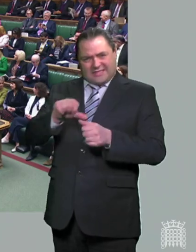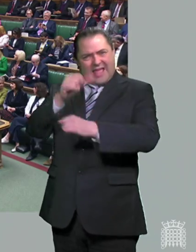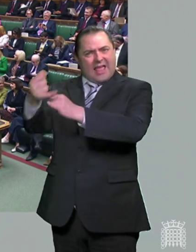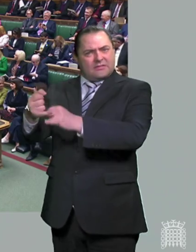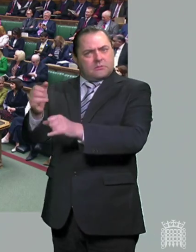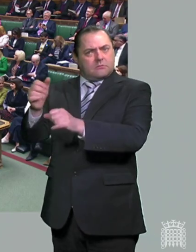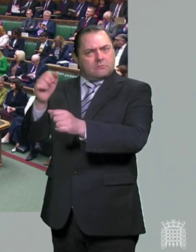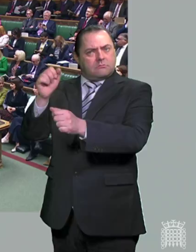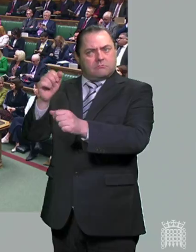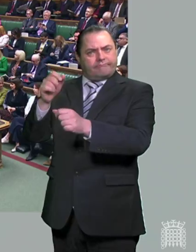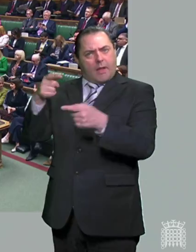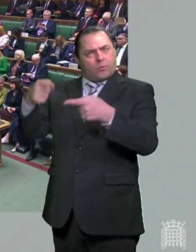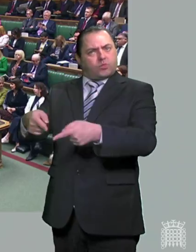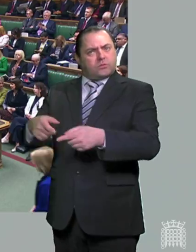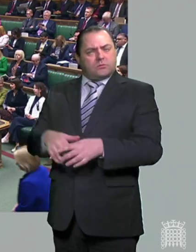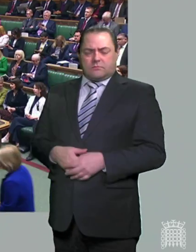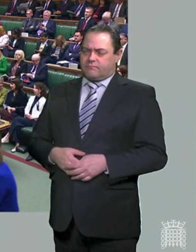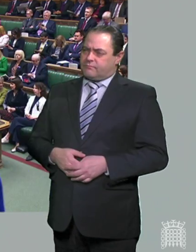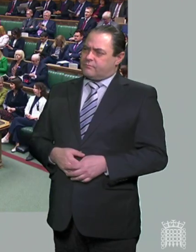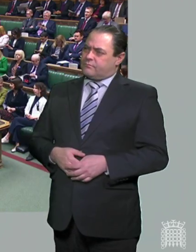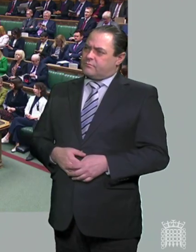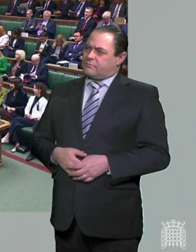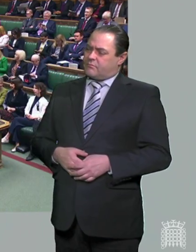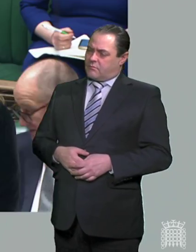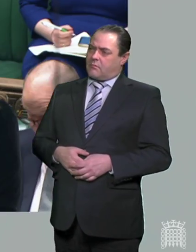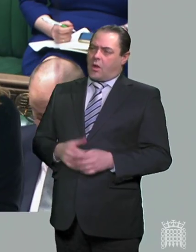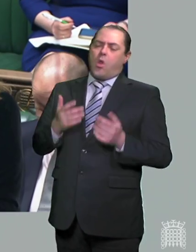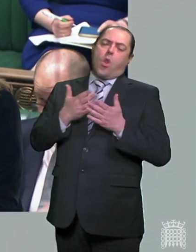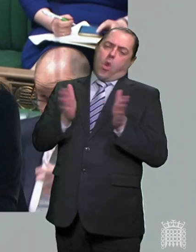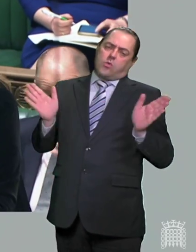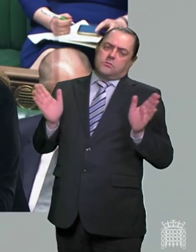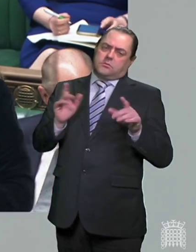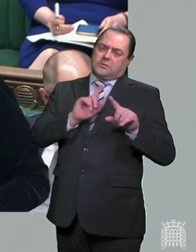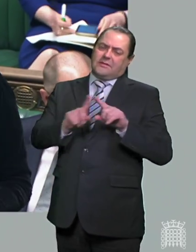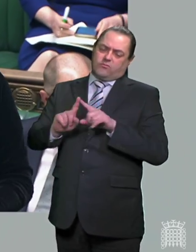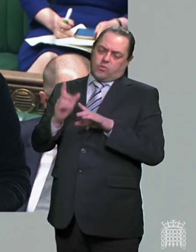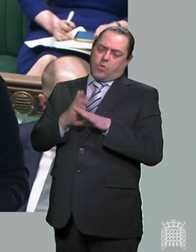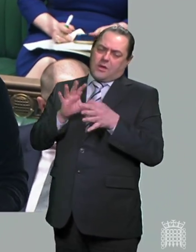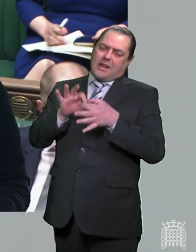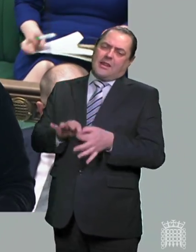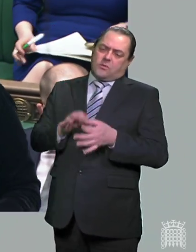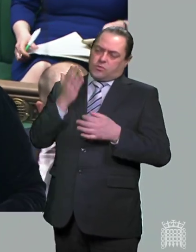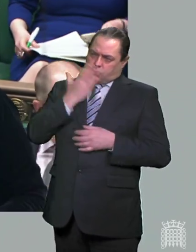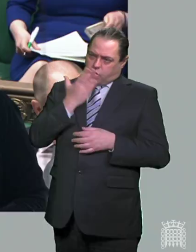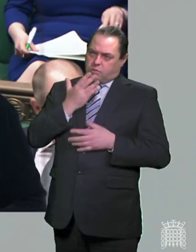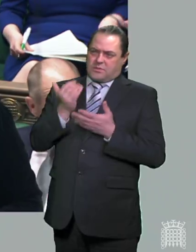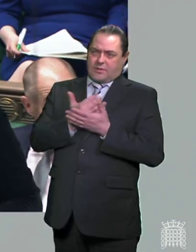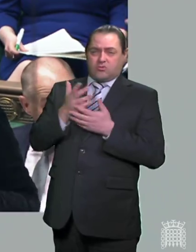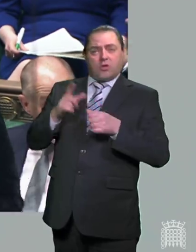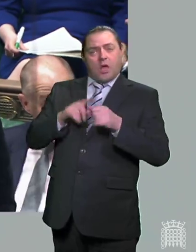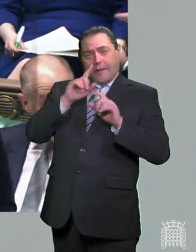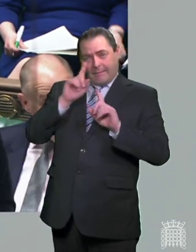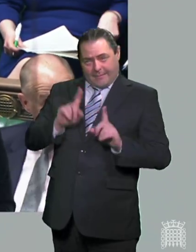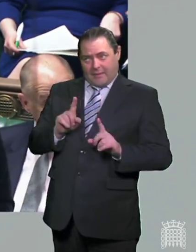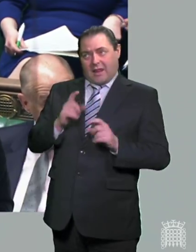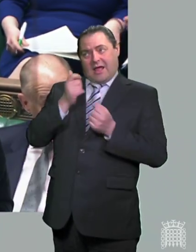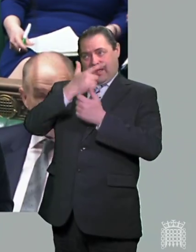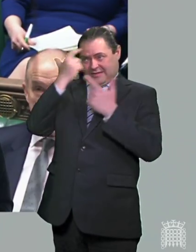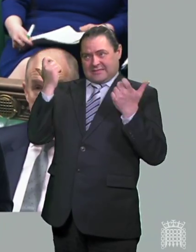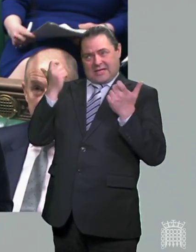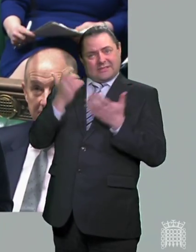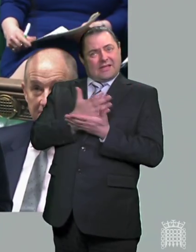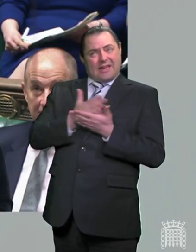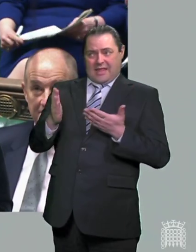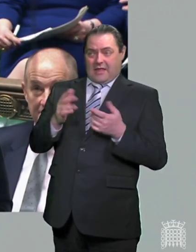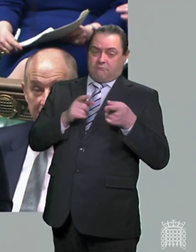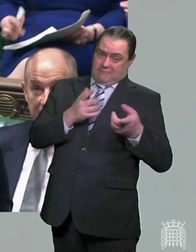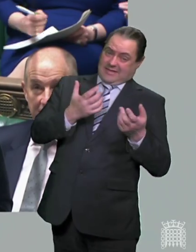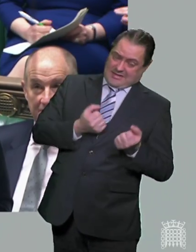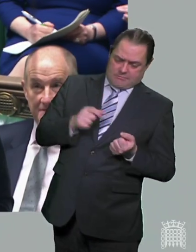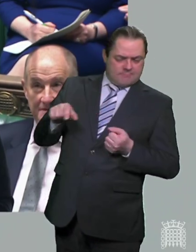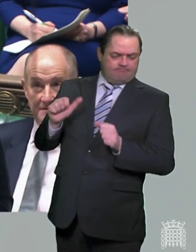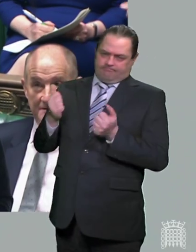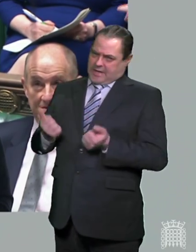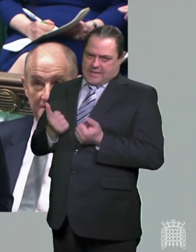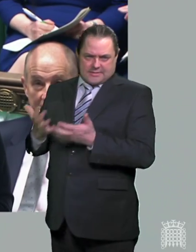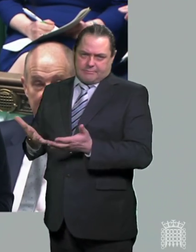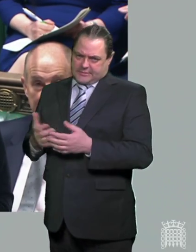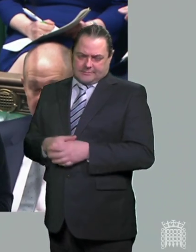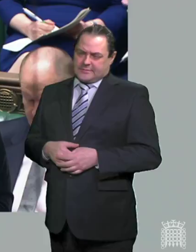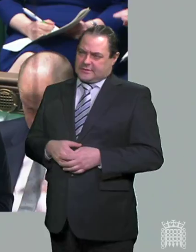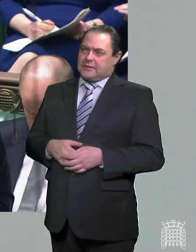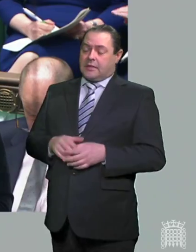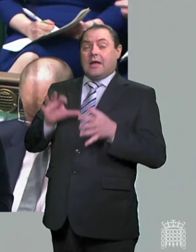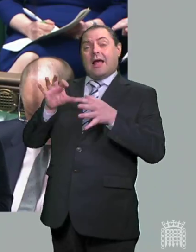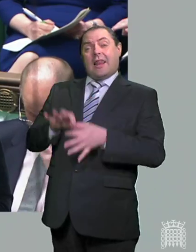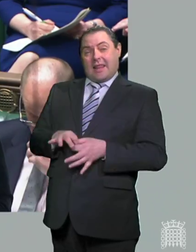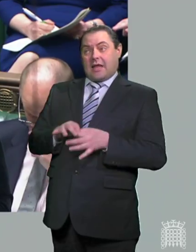A wide range of work and training is going on within schools to ensure that young people understand more clearly what is and what is not acceptable.